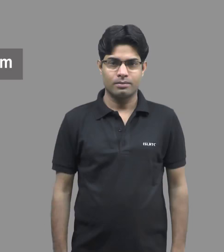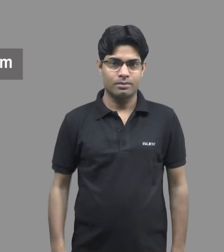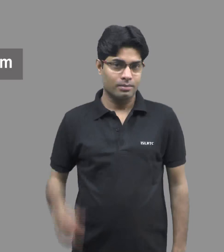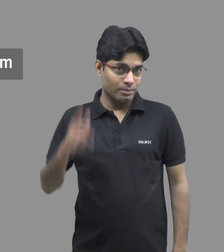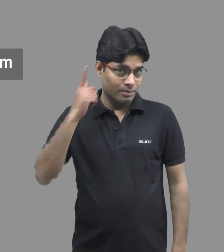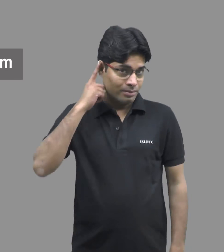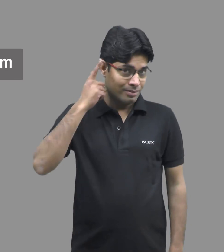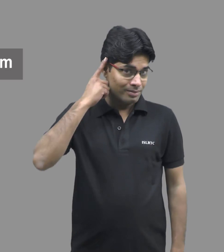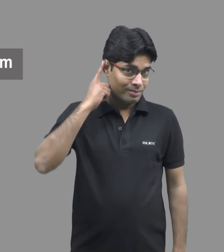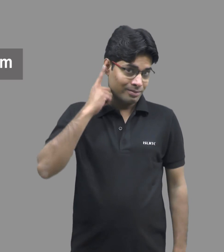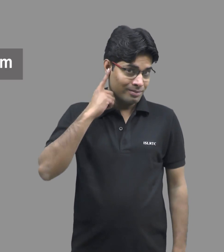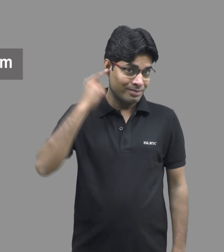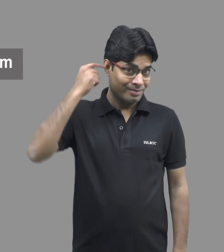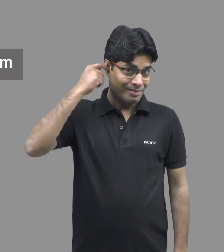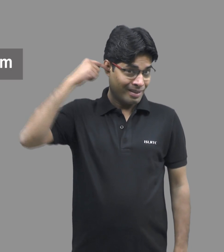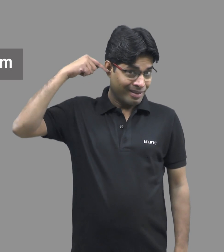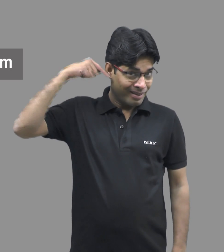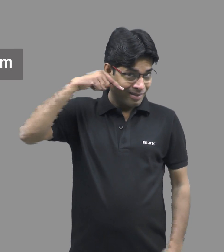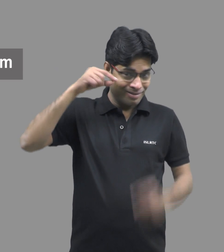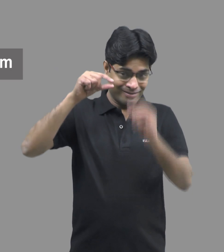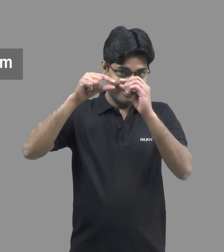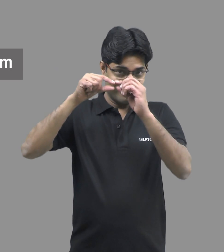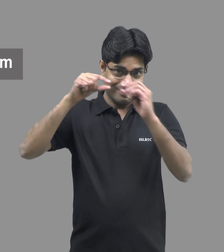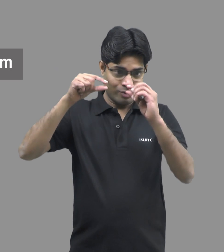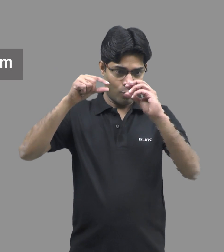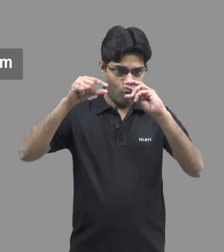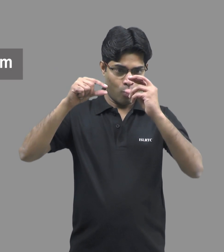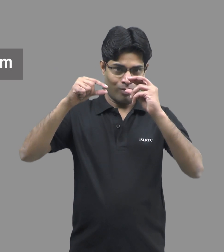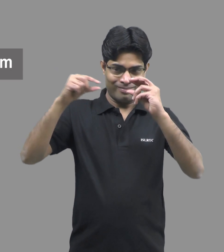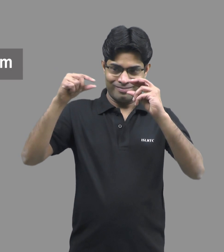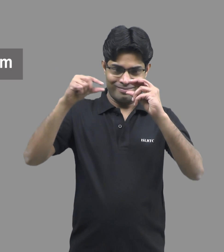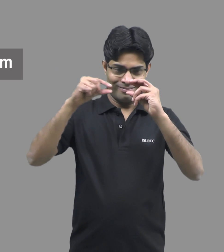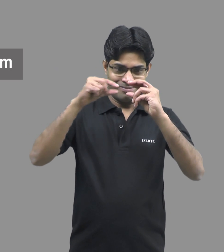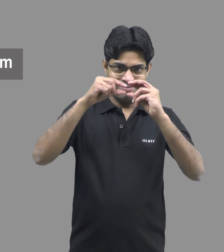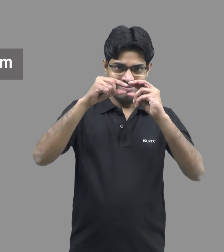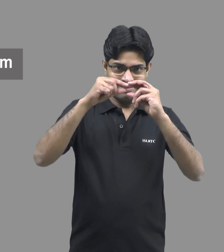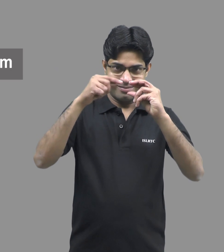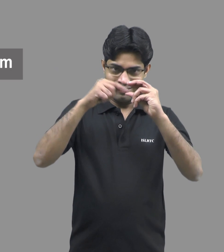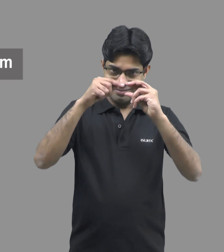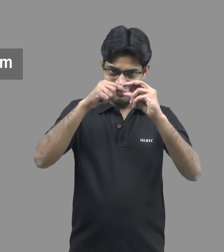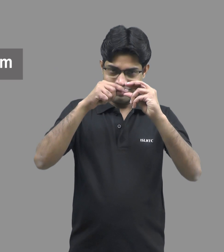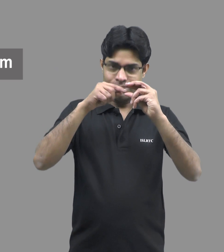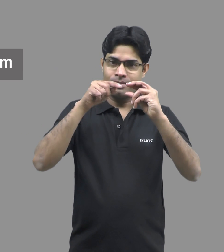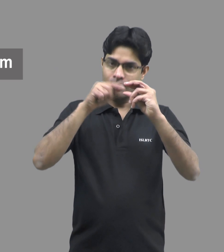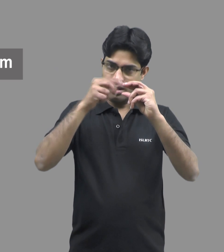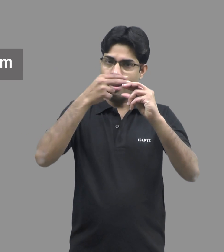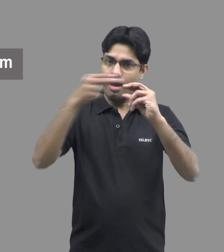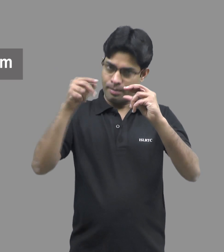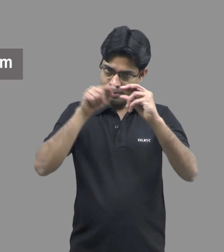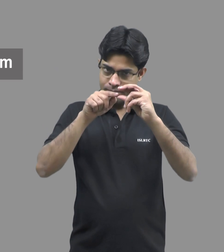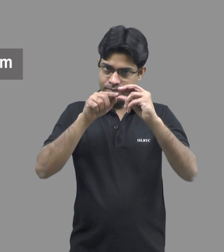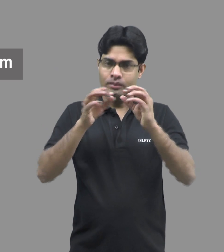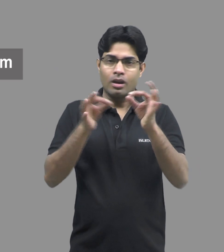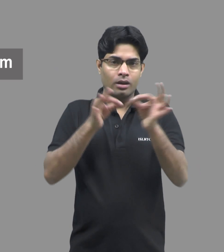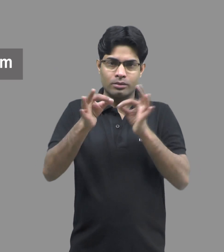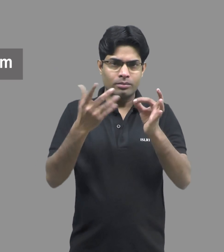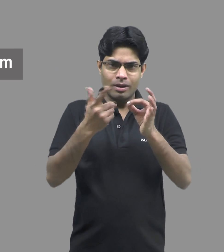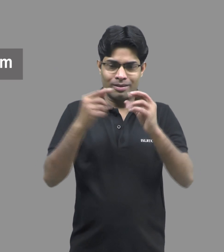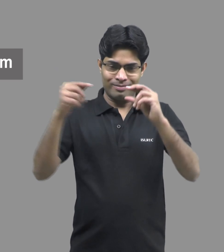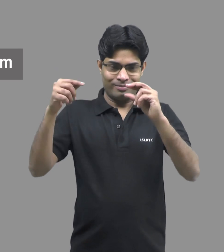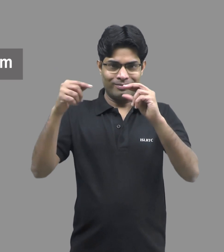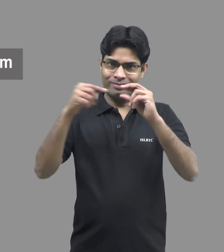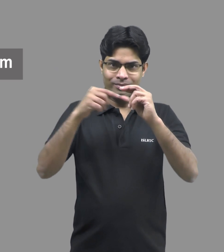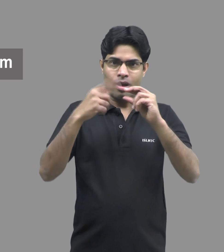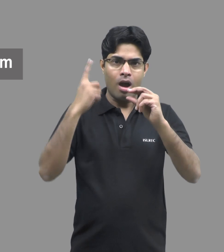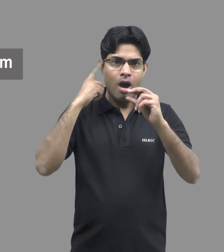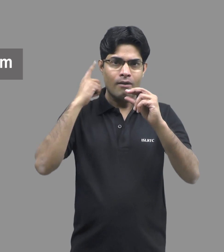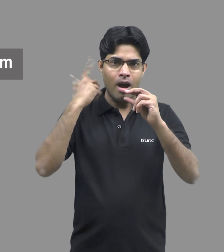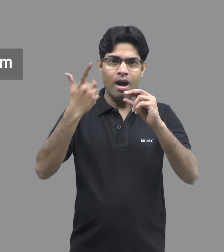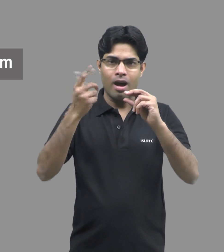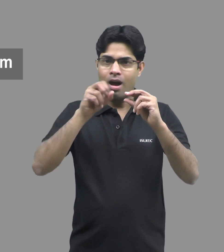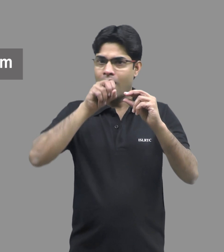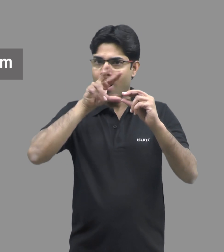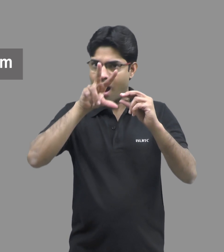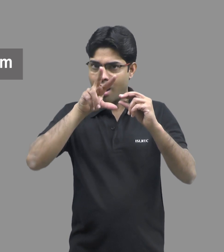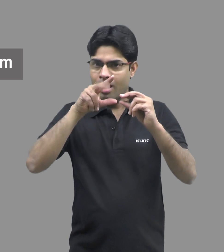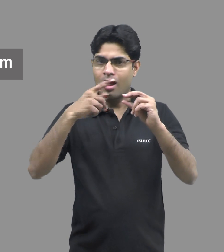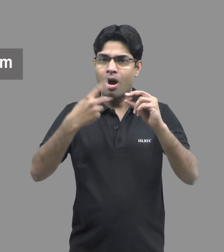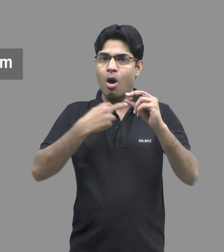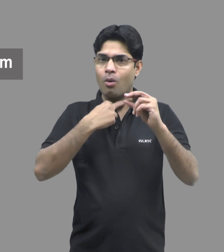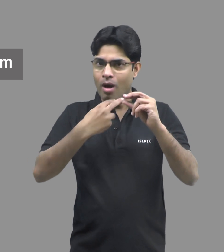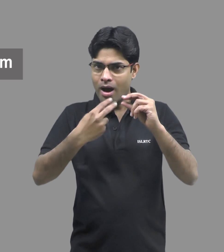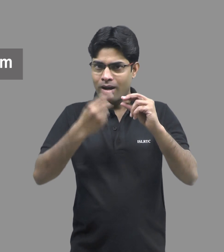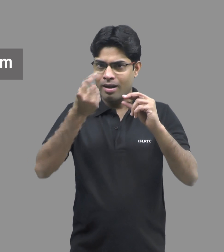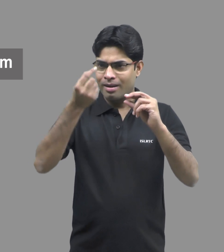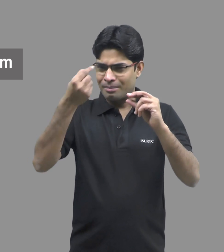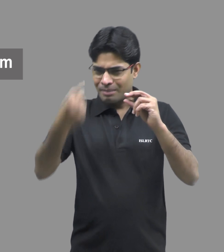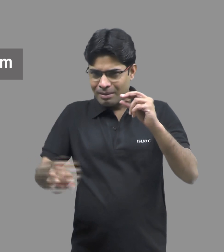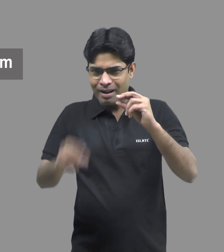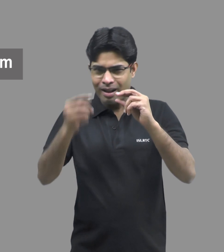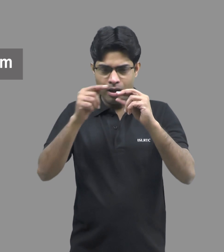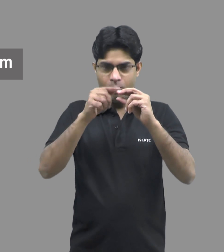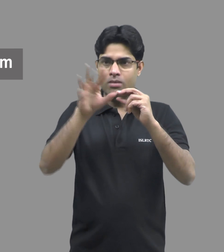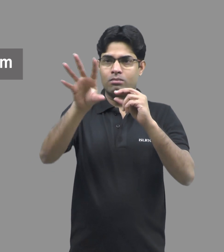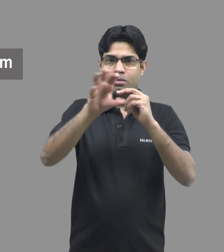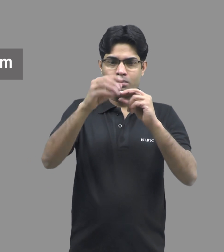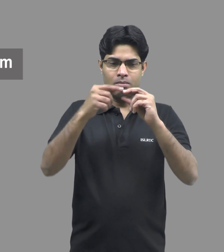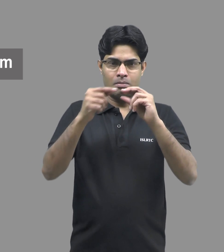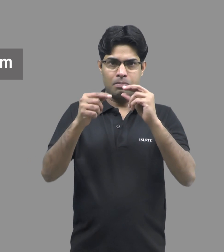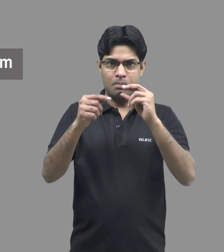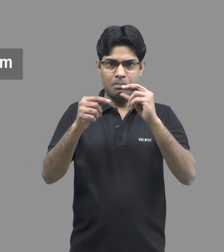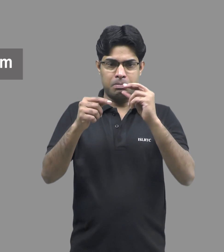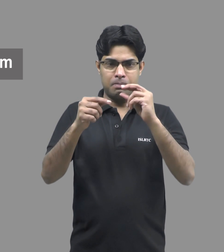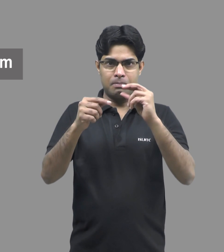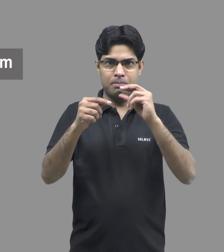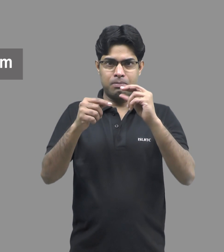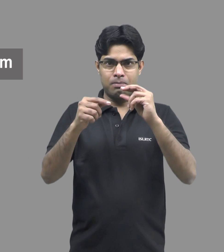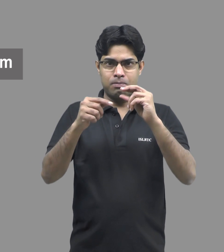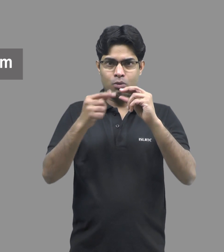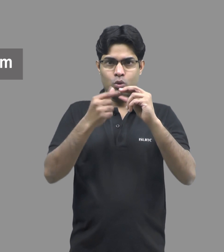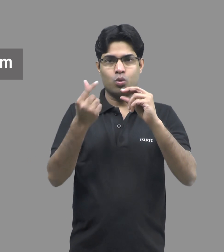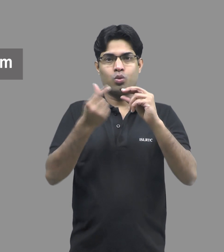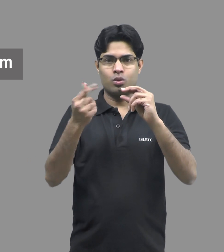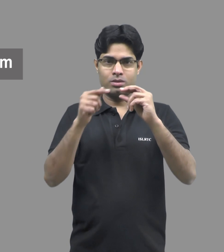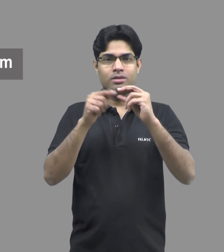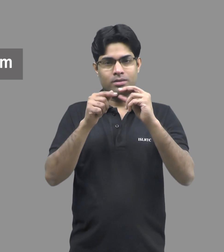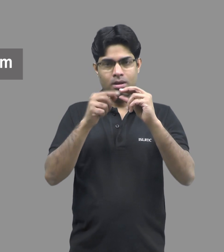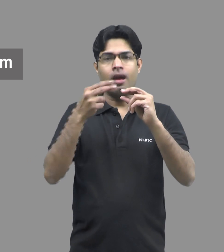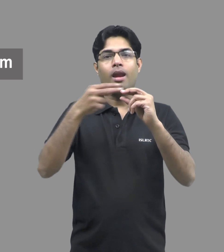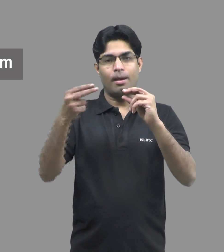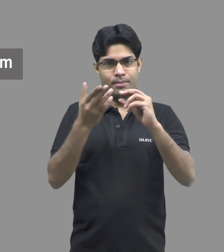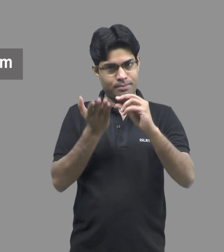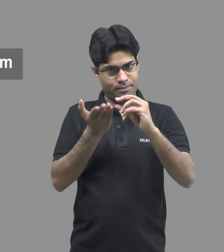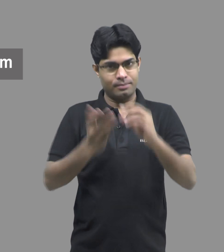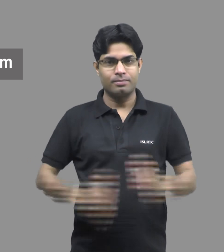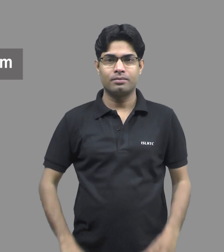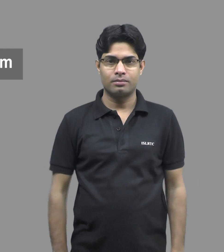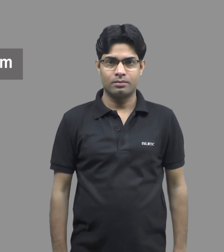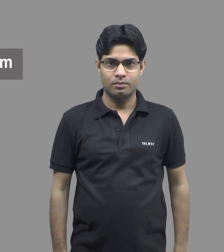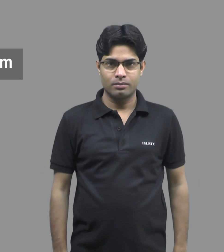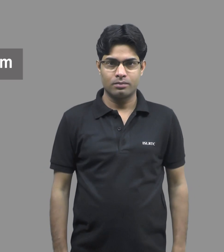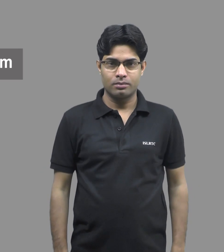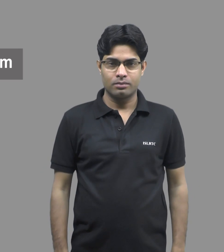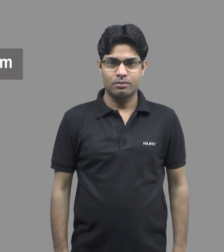Ear Drum